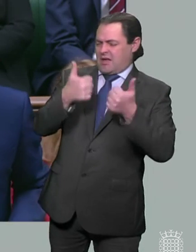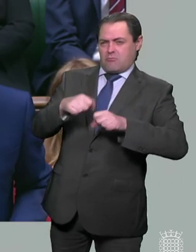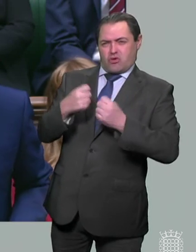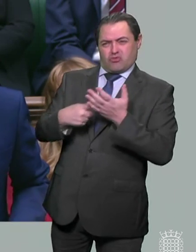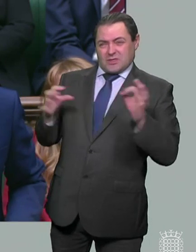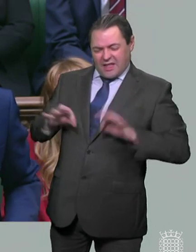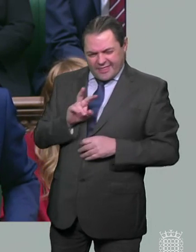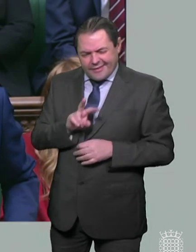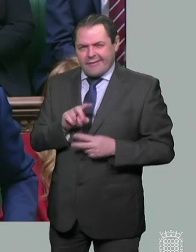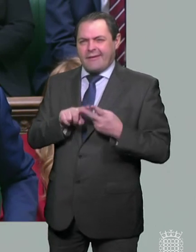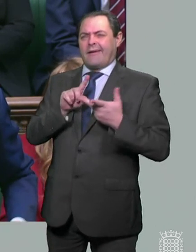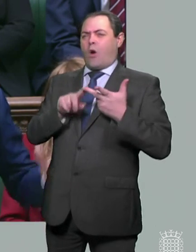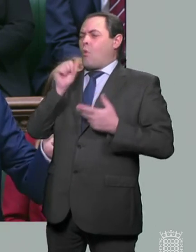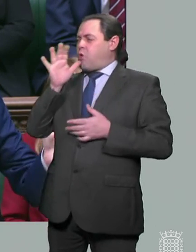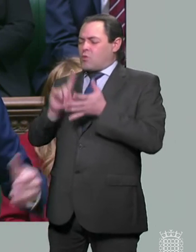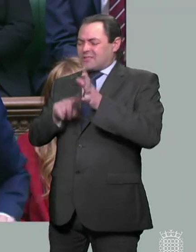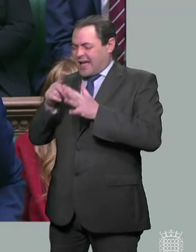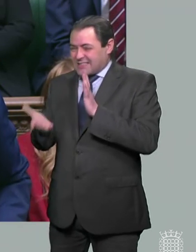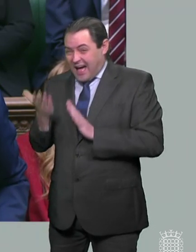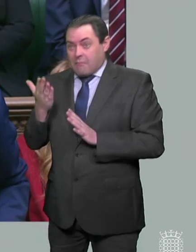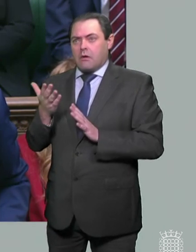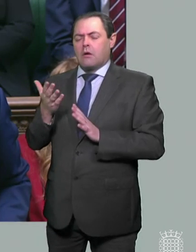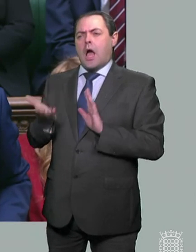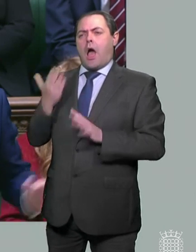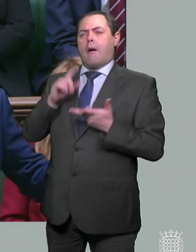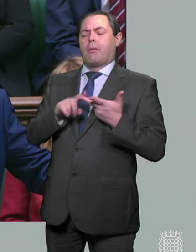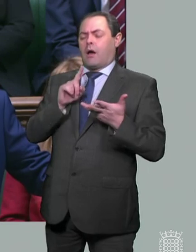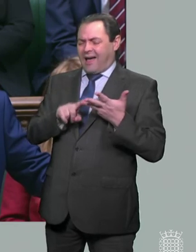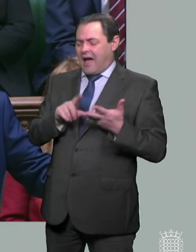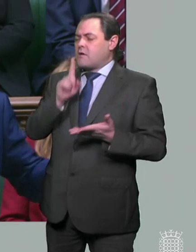He promised that there would be no tax rises, then he put up tax.